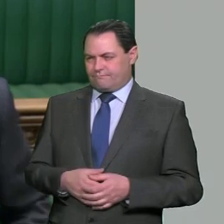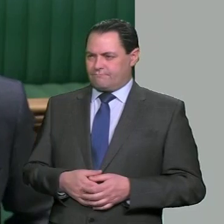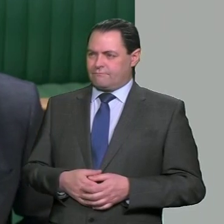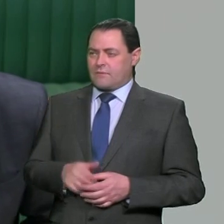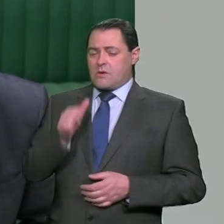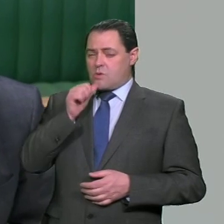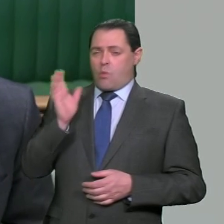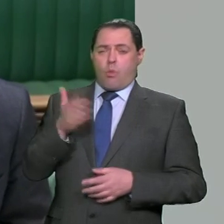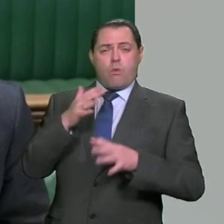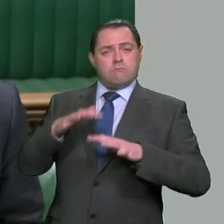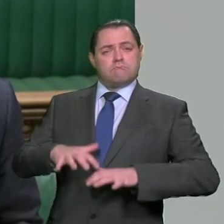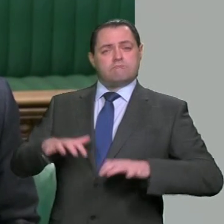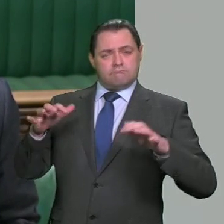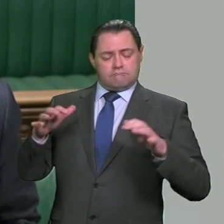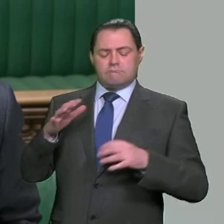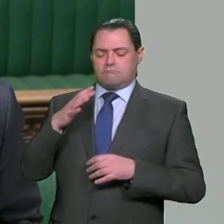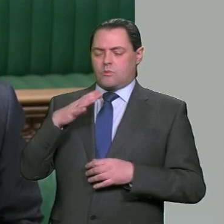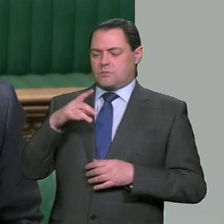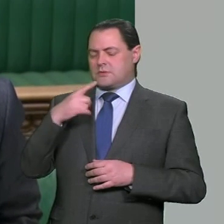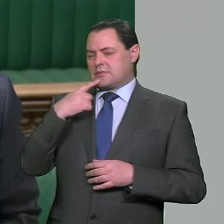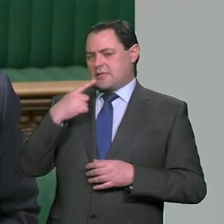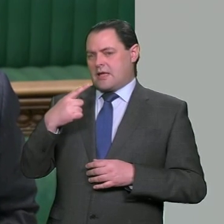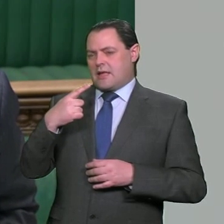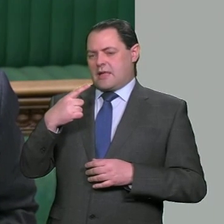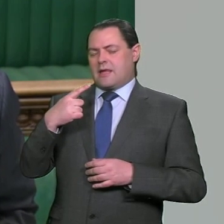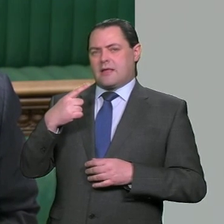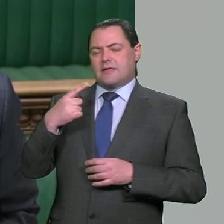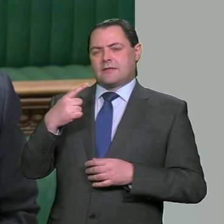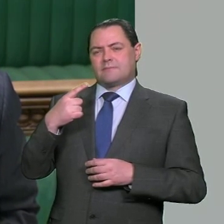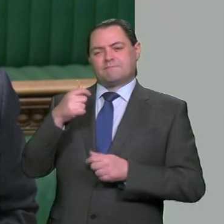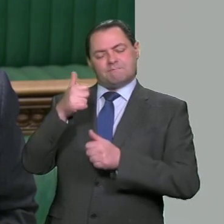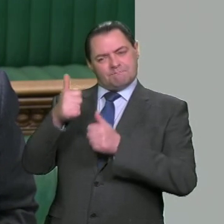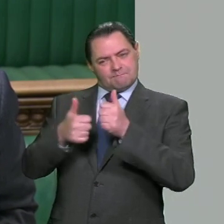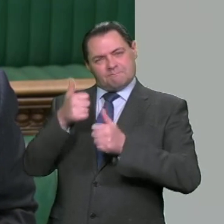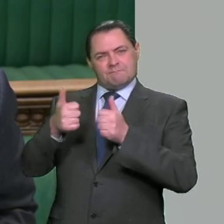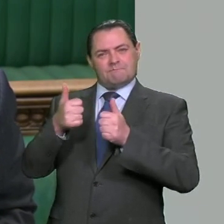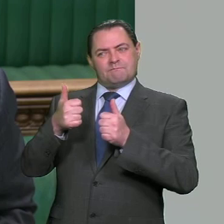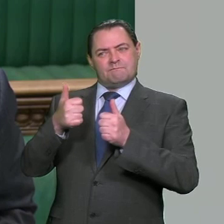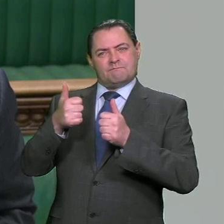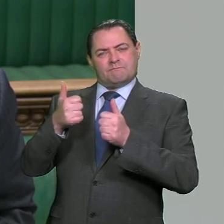I know that the whole House will want to join me in sending our very best wishes to Her Majesty the Queen on her 95th birthday.